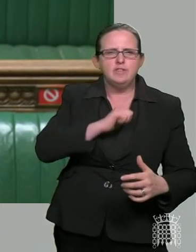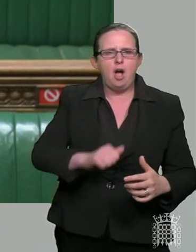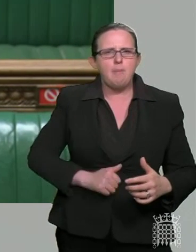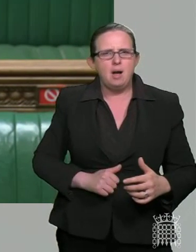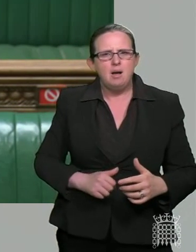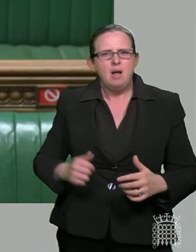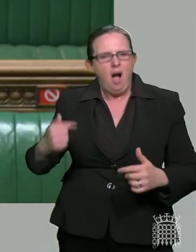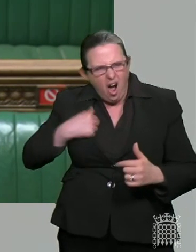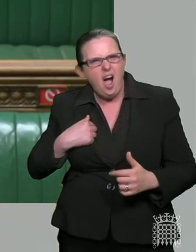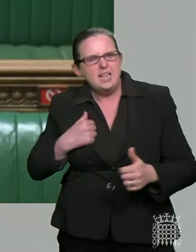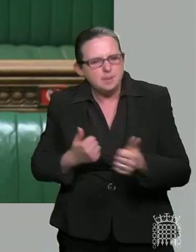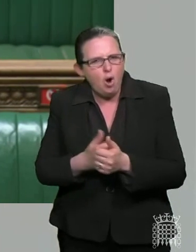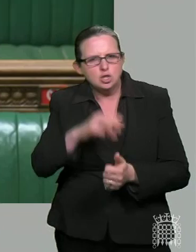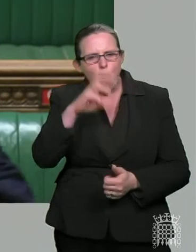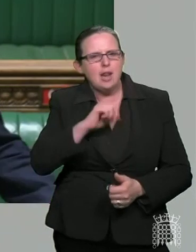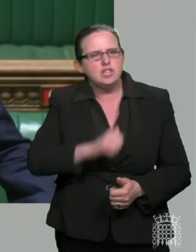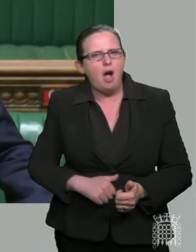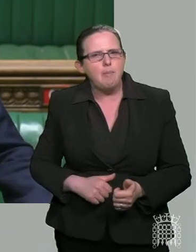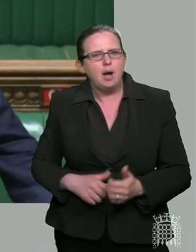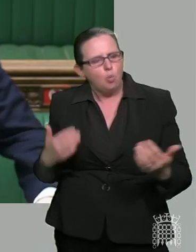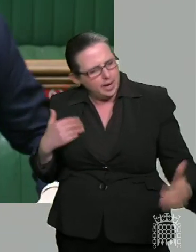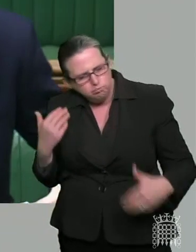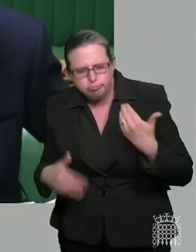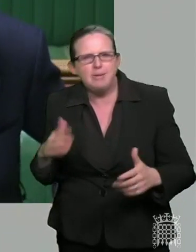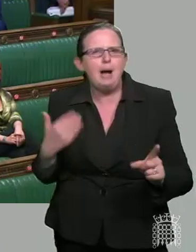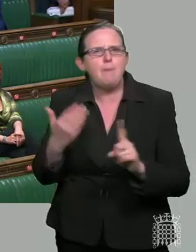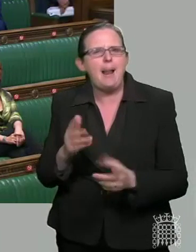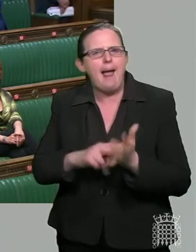I do, and this Government do, and that is why we are getting on with our agenda.